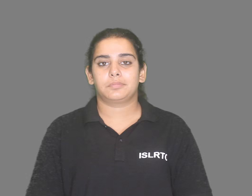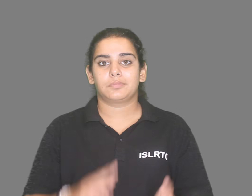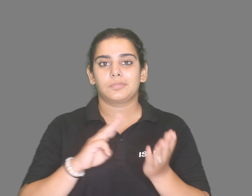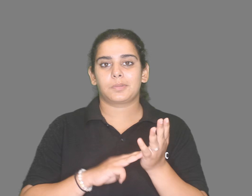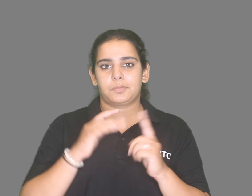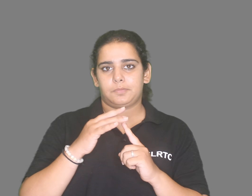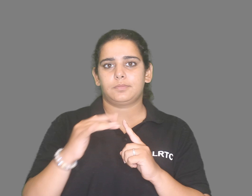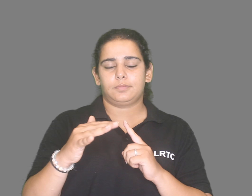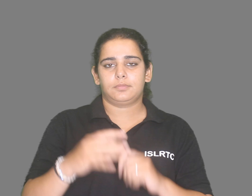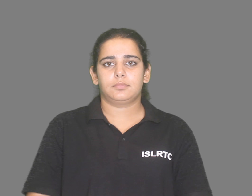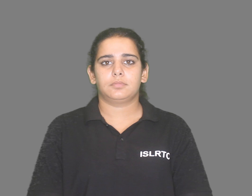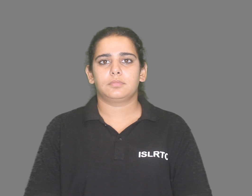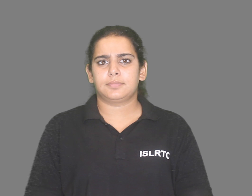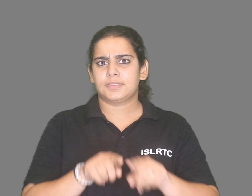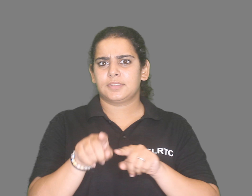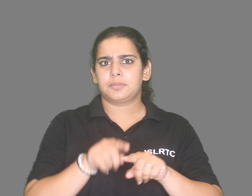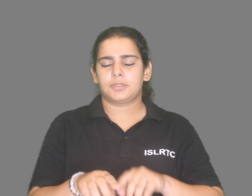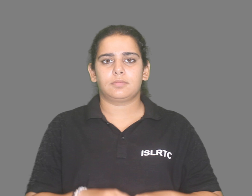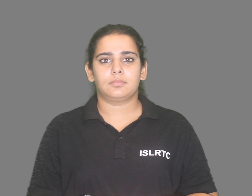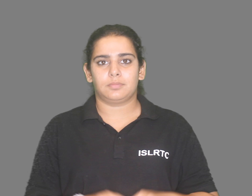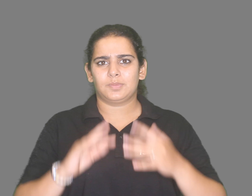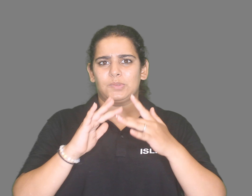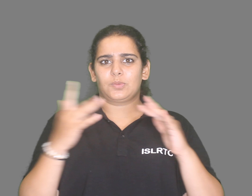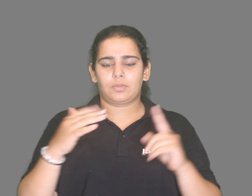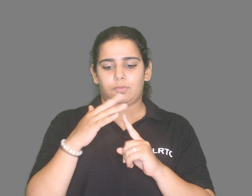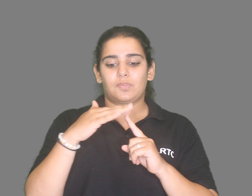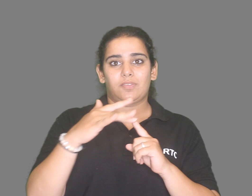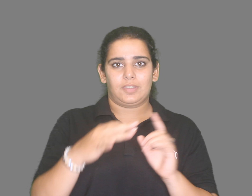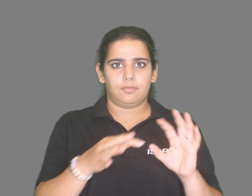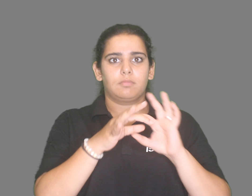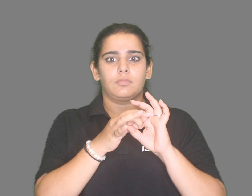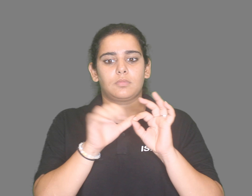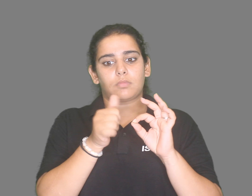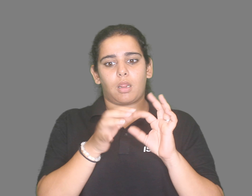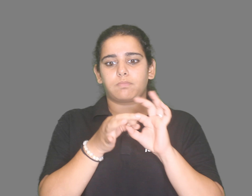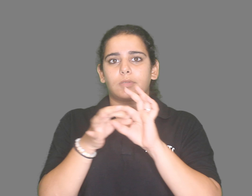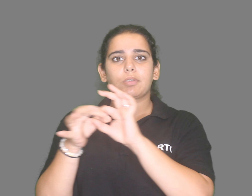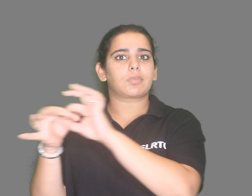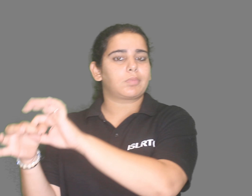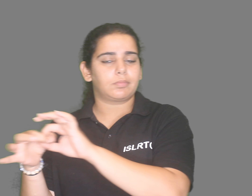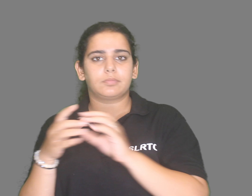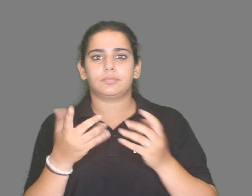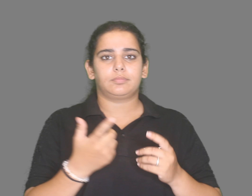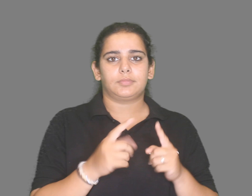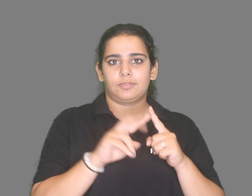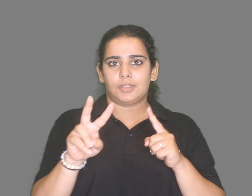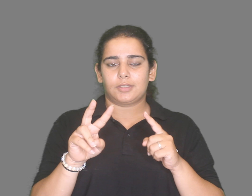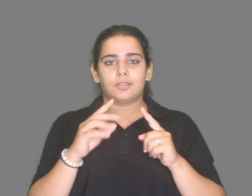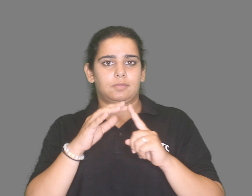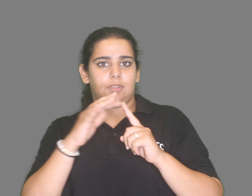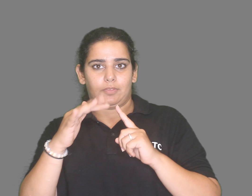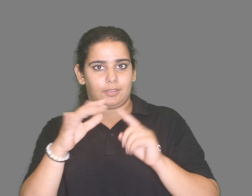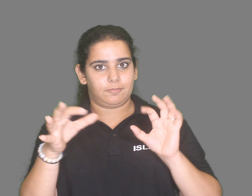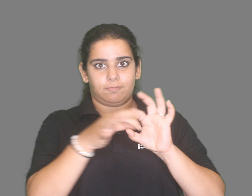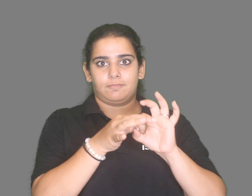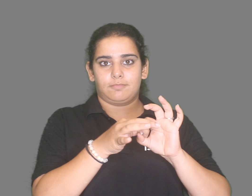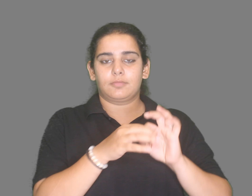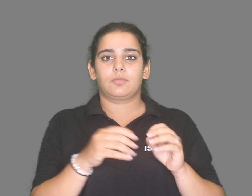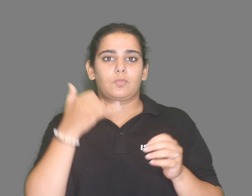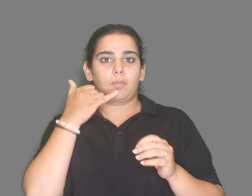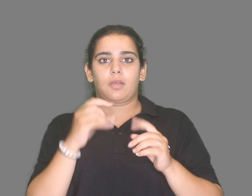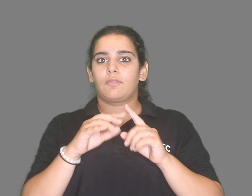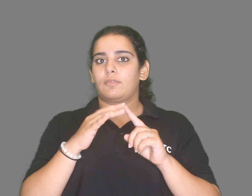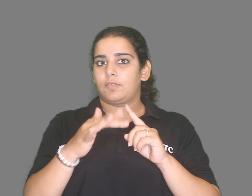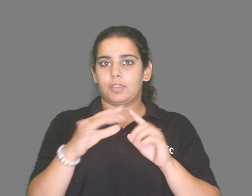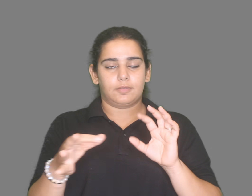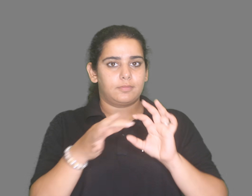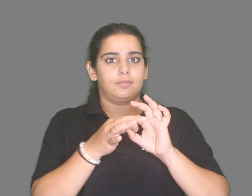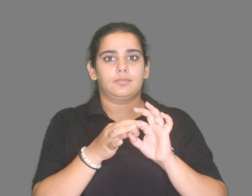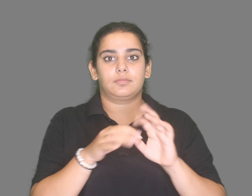Mininet A network emulator which creates a network of virtual hosts switches controllers and links